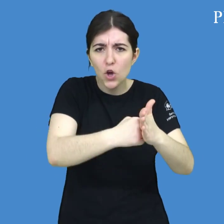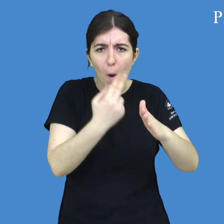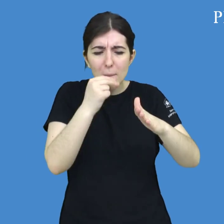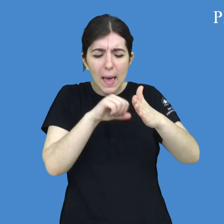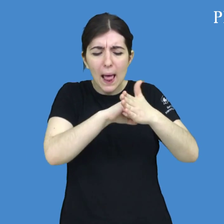pie